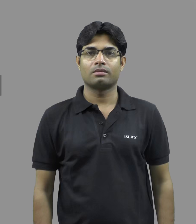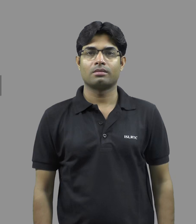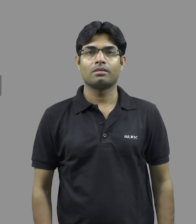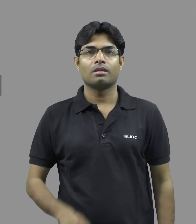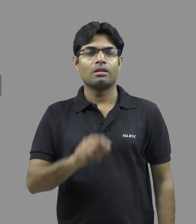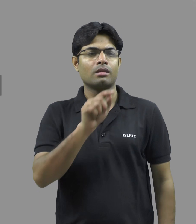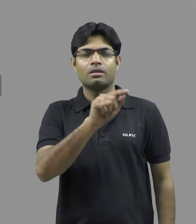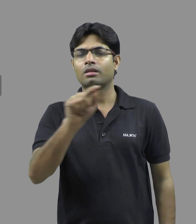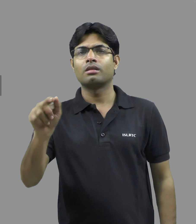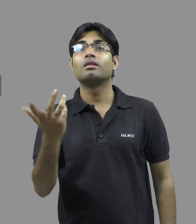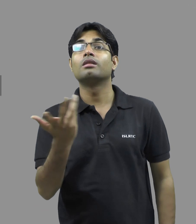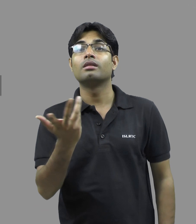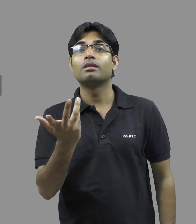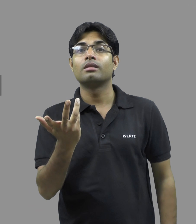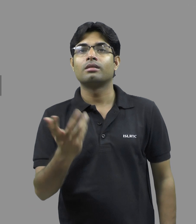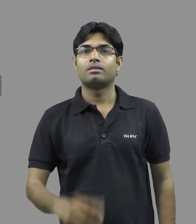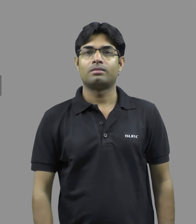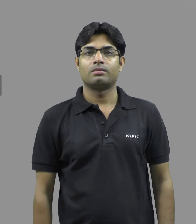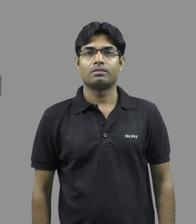Which